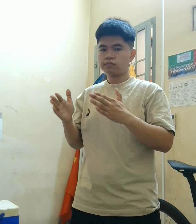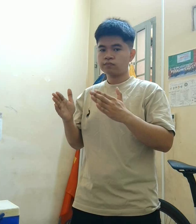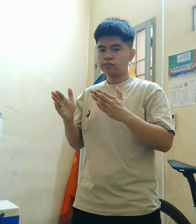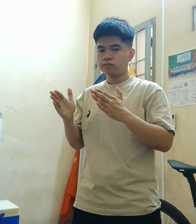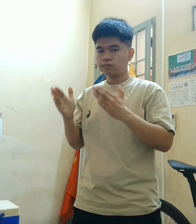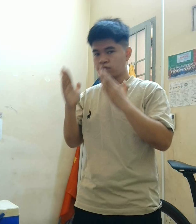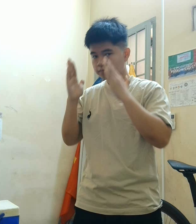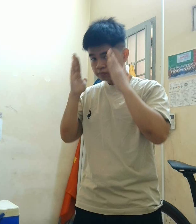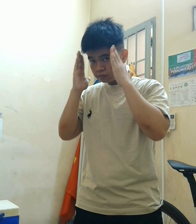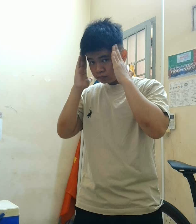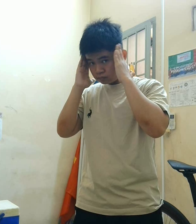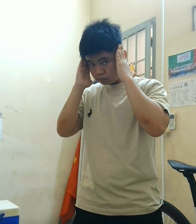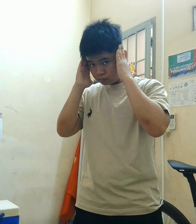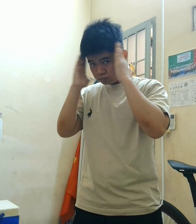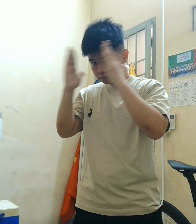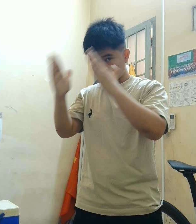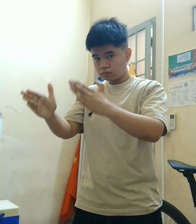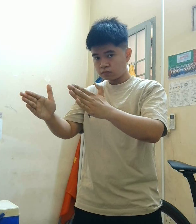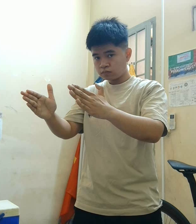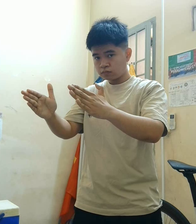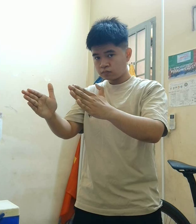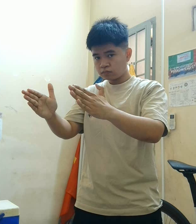quan tam